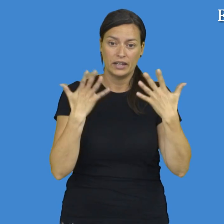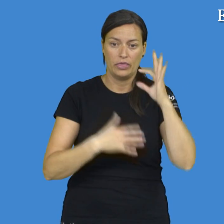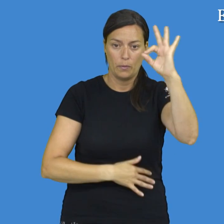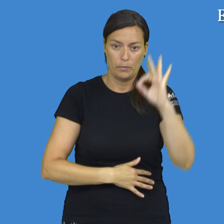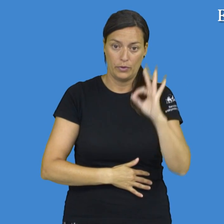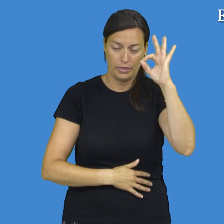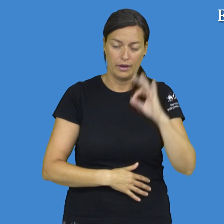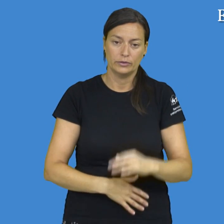porcentaje